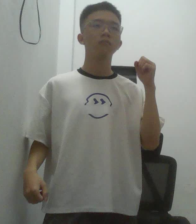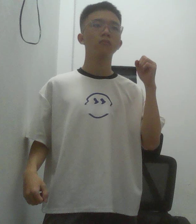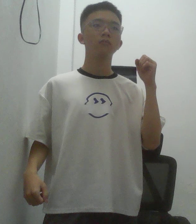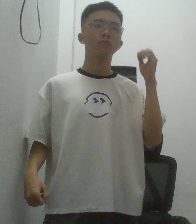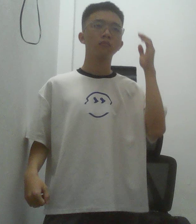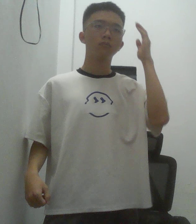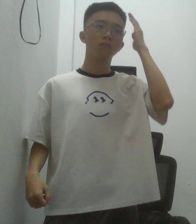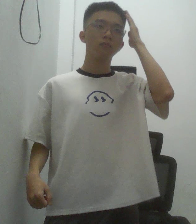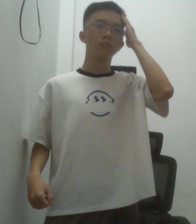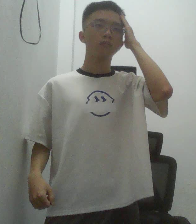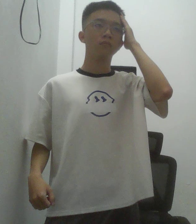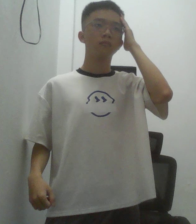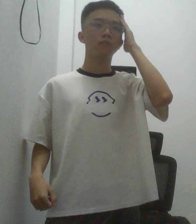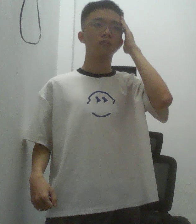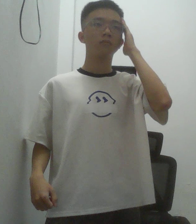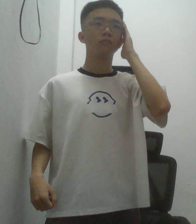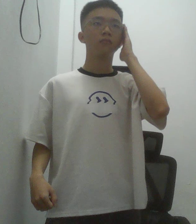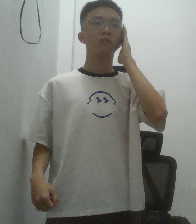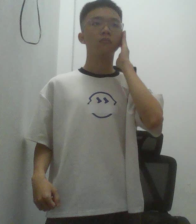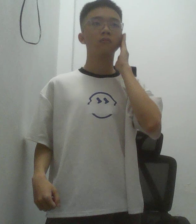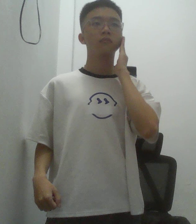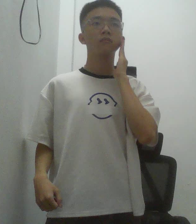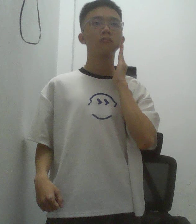dep